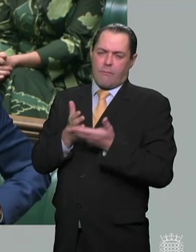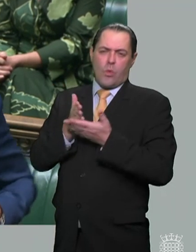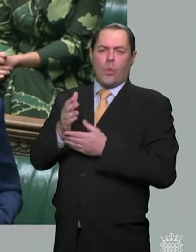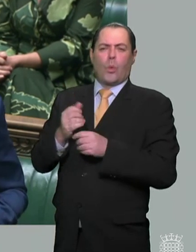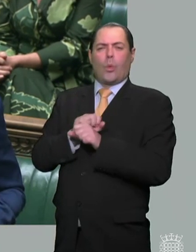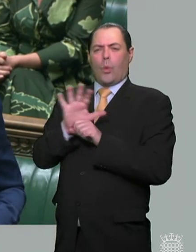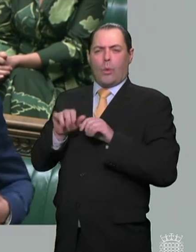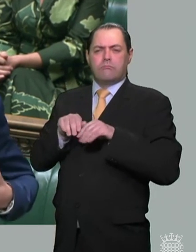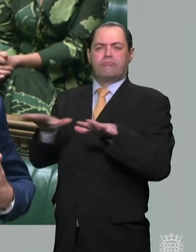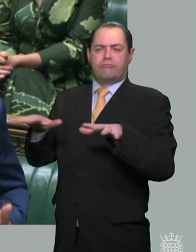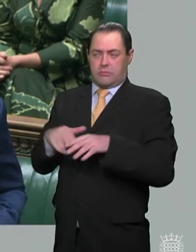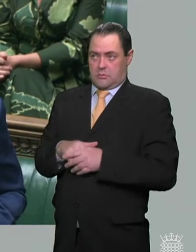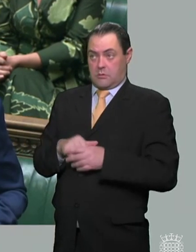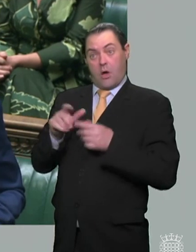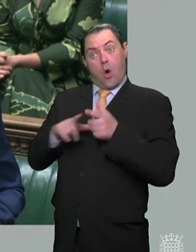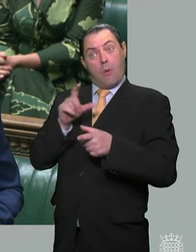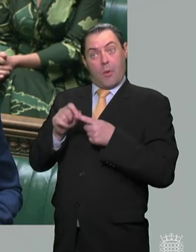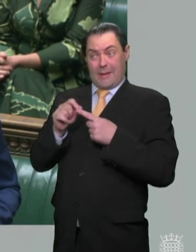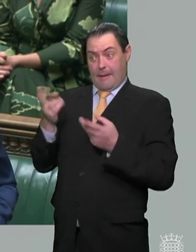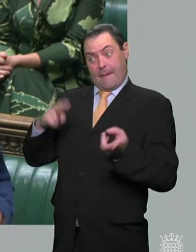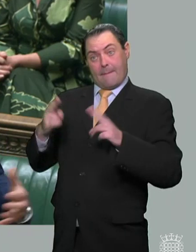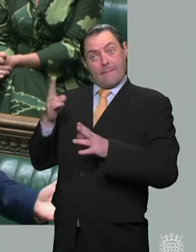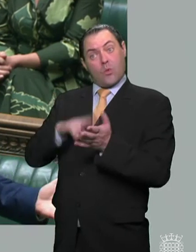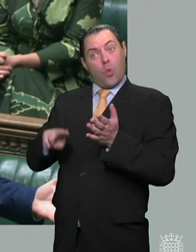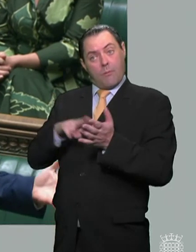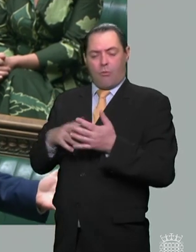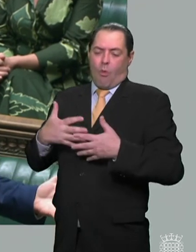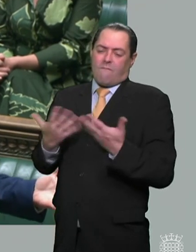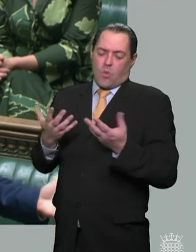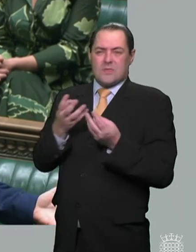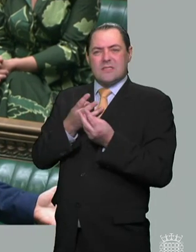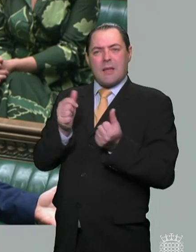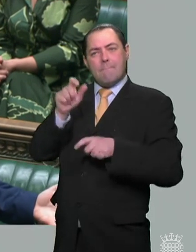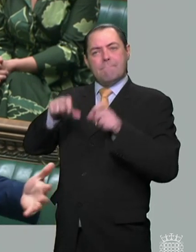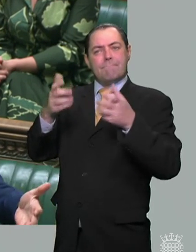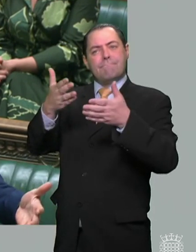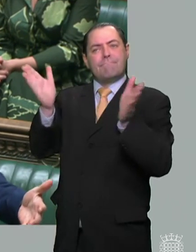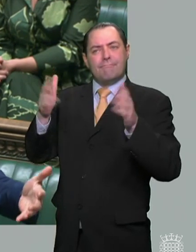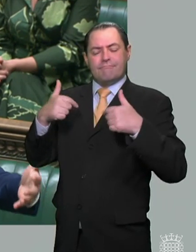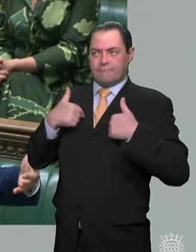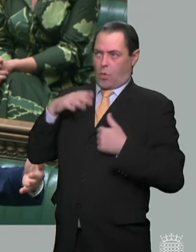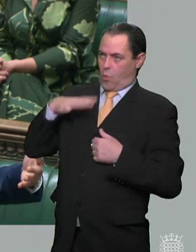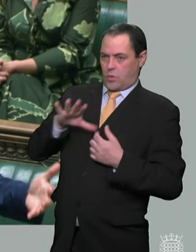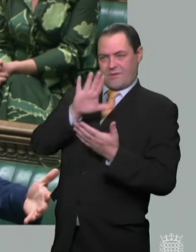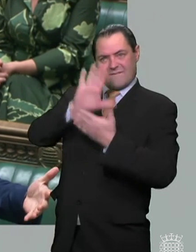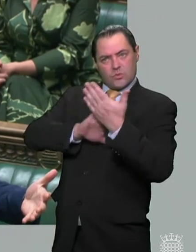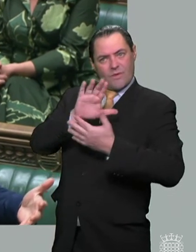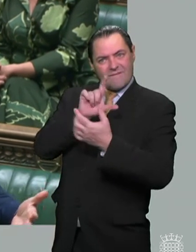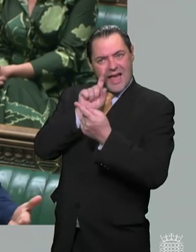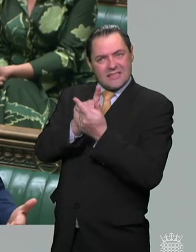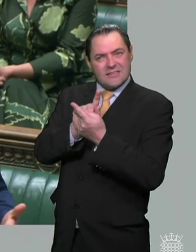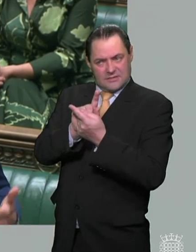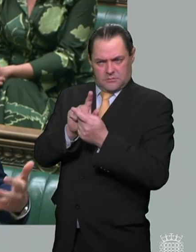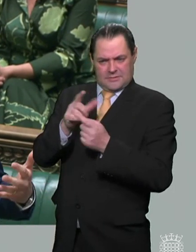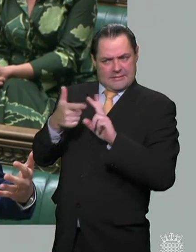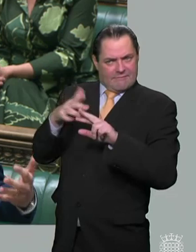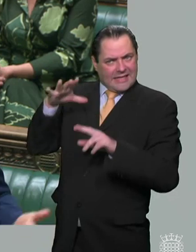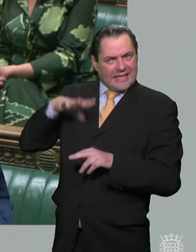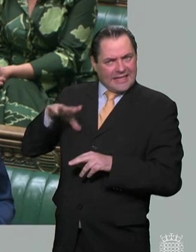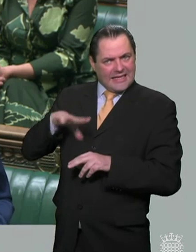Although appointment numbers have returned to pre-pandemic levels, of course patients and the public rightly expect to see their GP face to face when necessary.